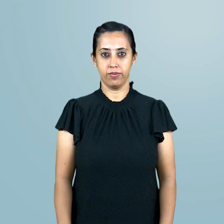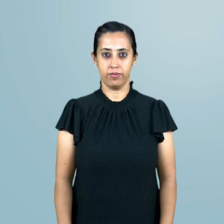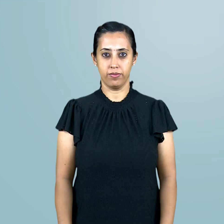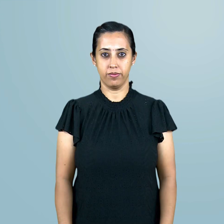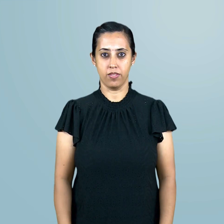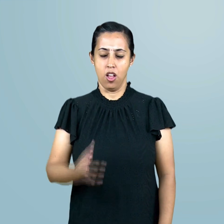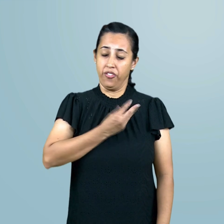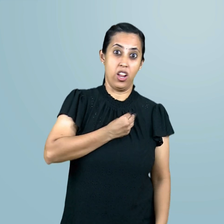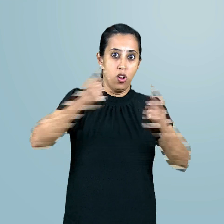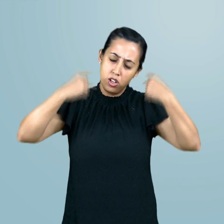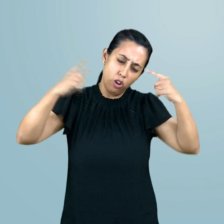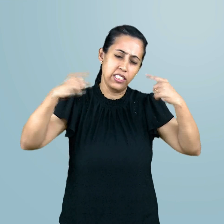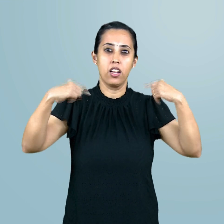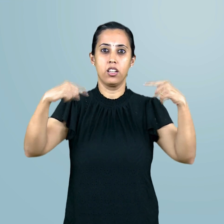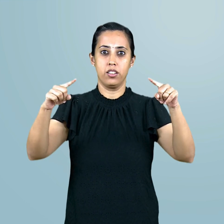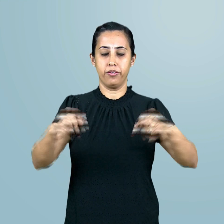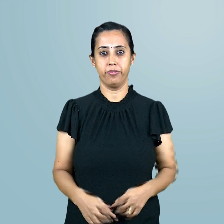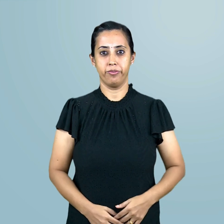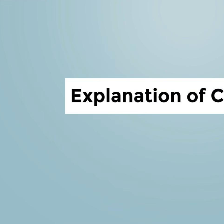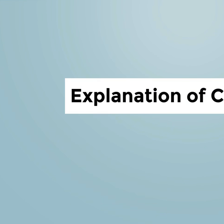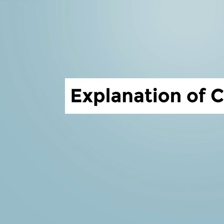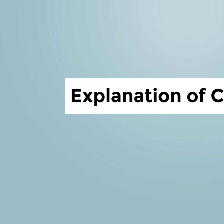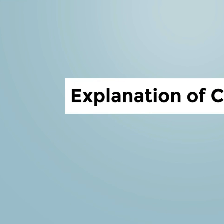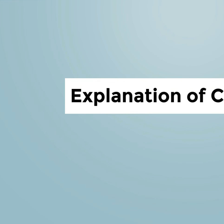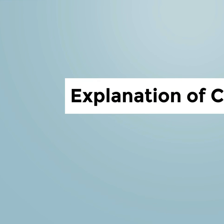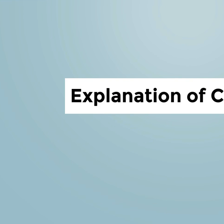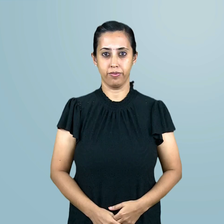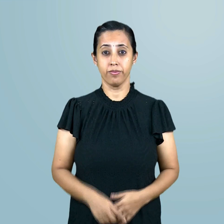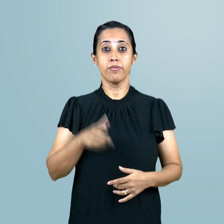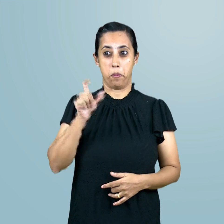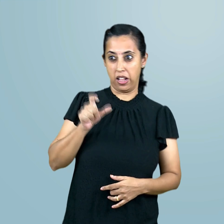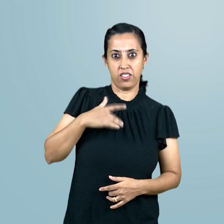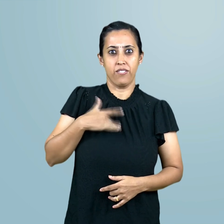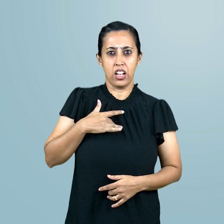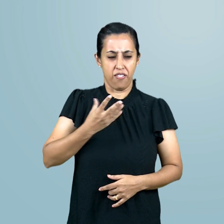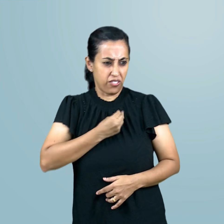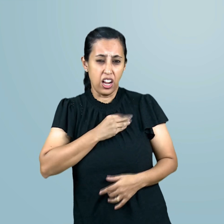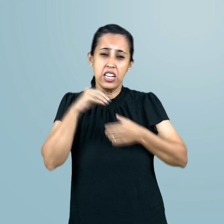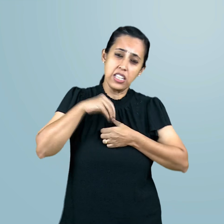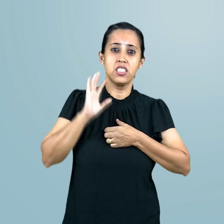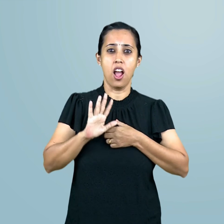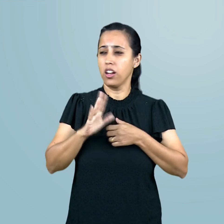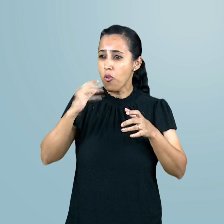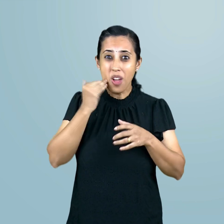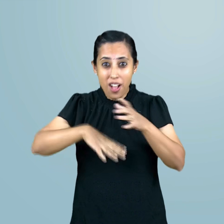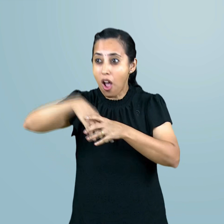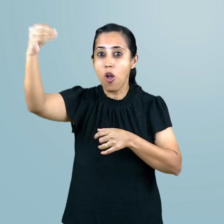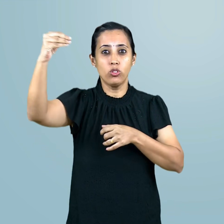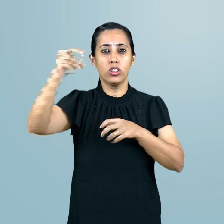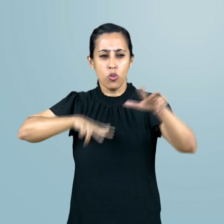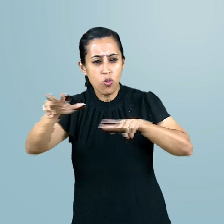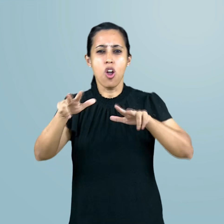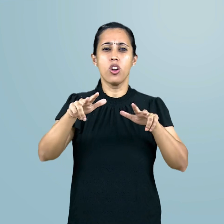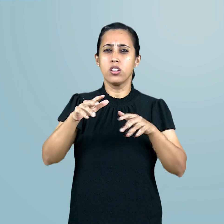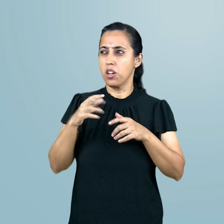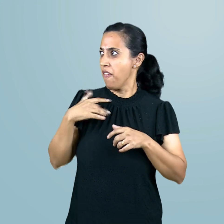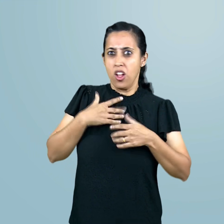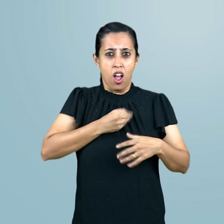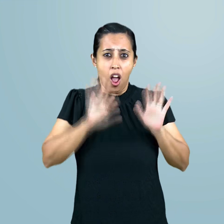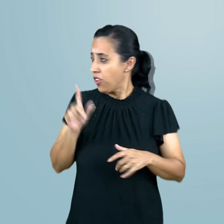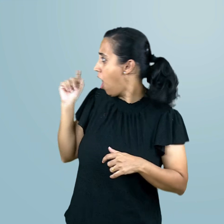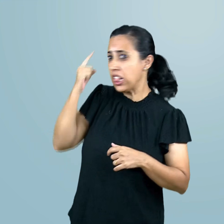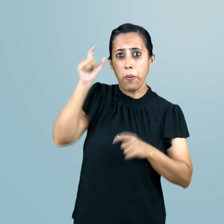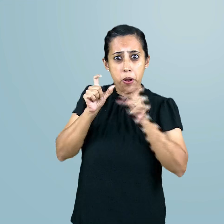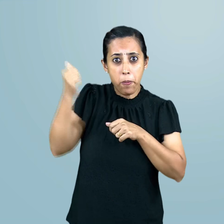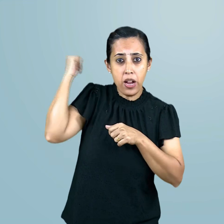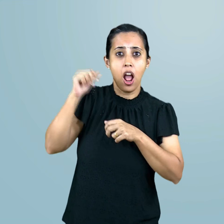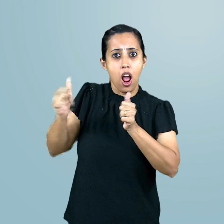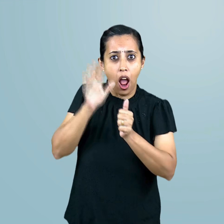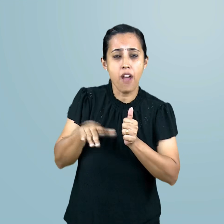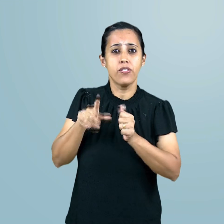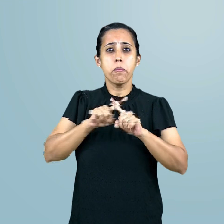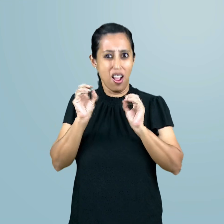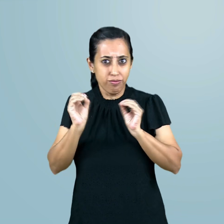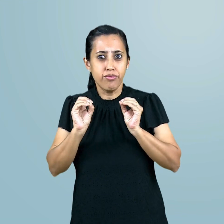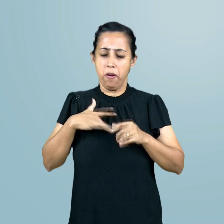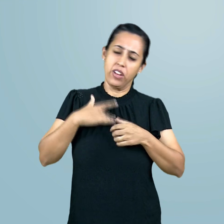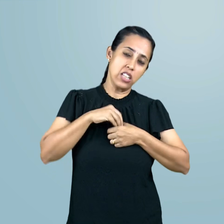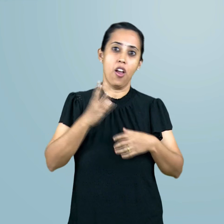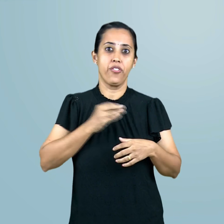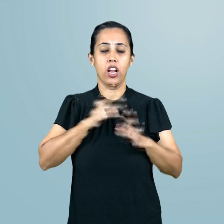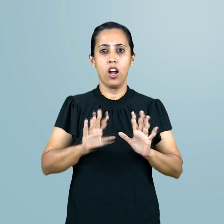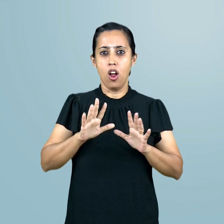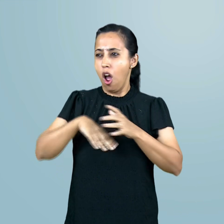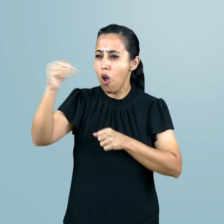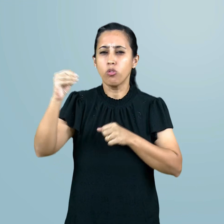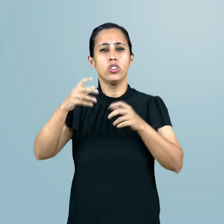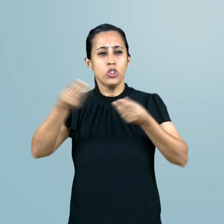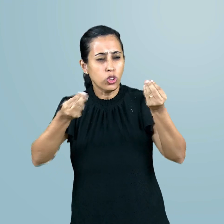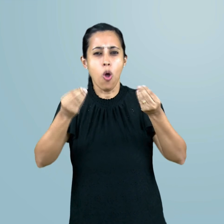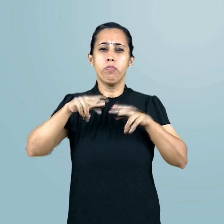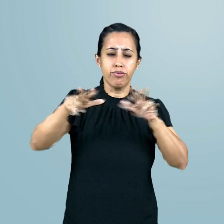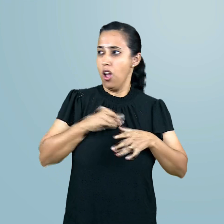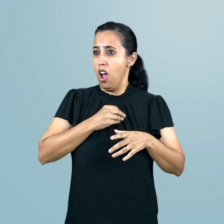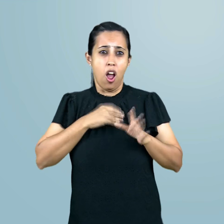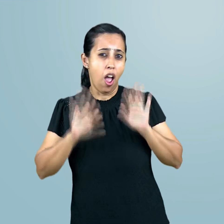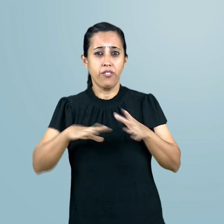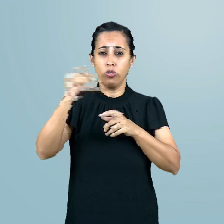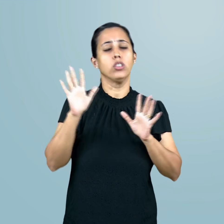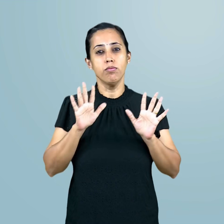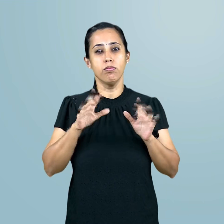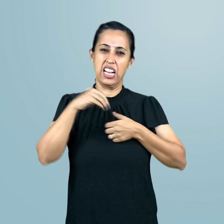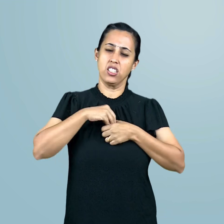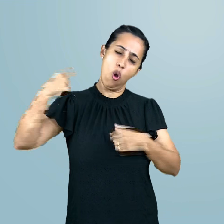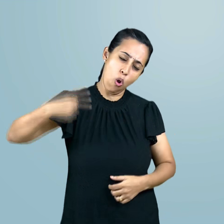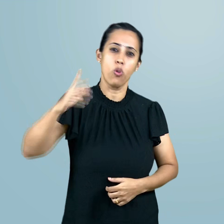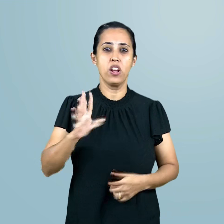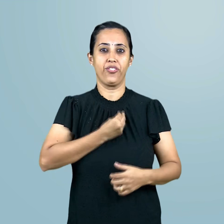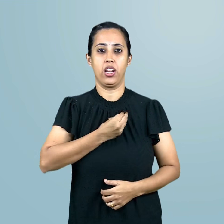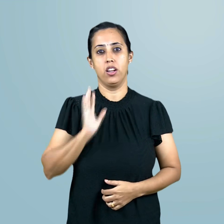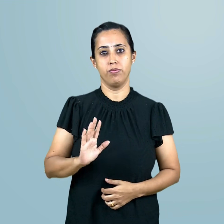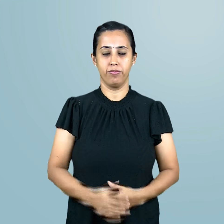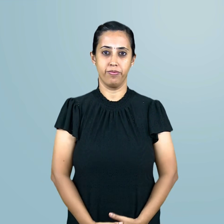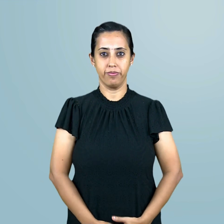Constant fear